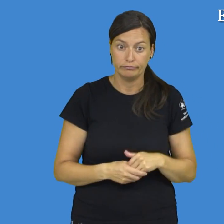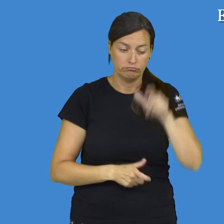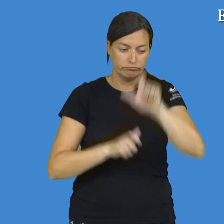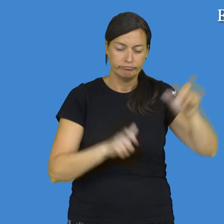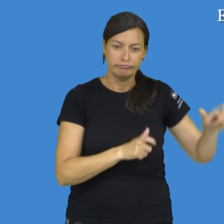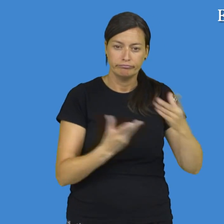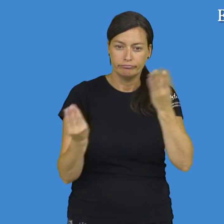persona